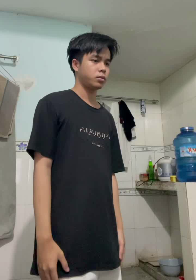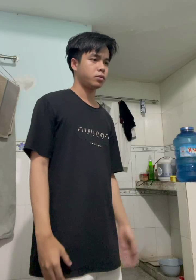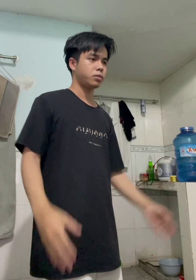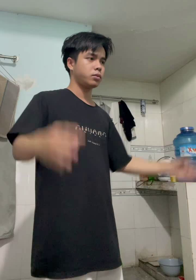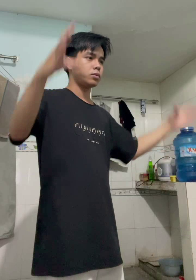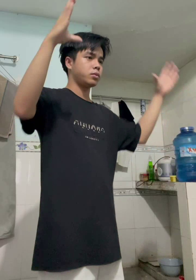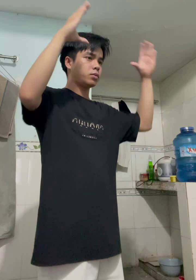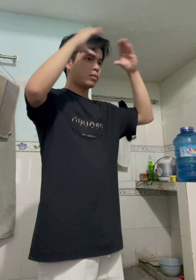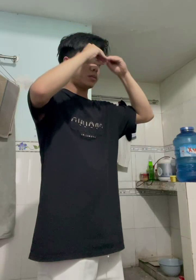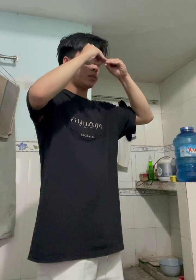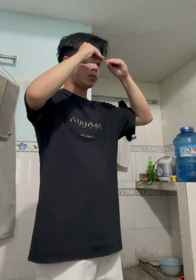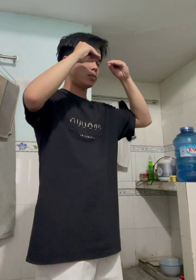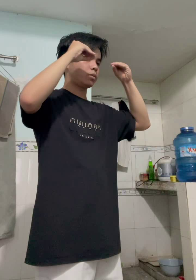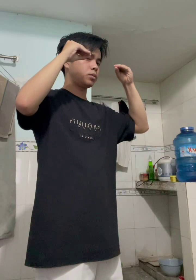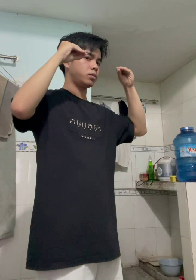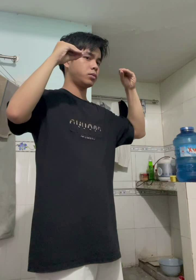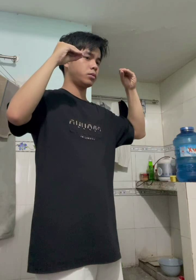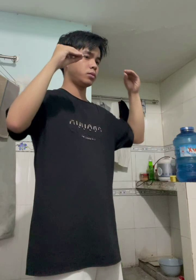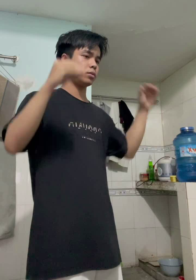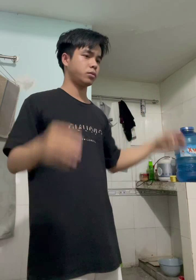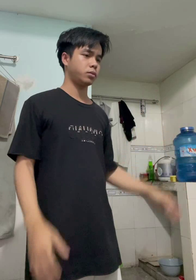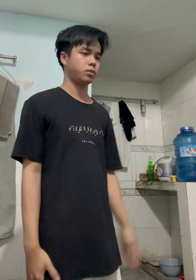buoi toi